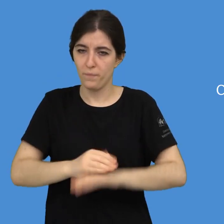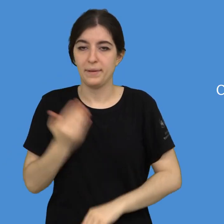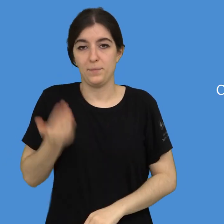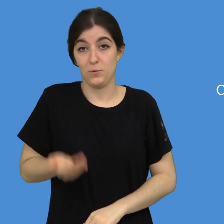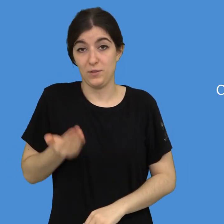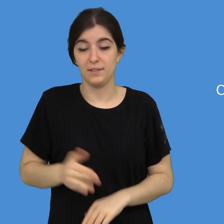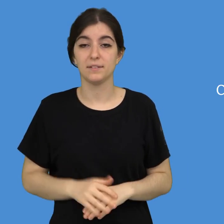importar